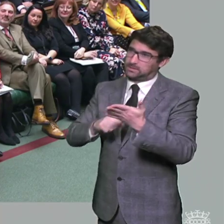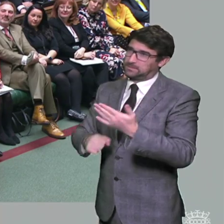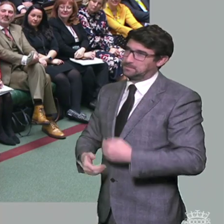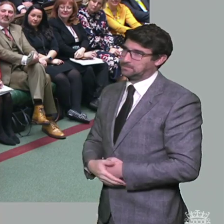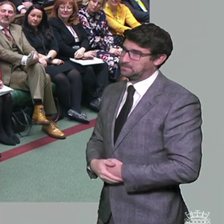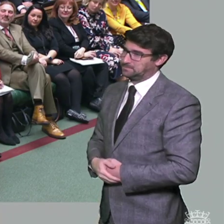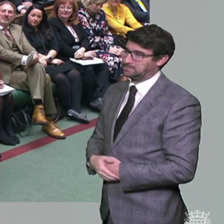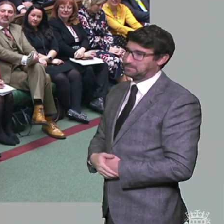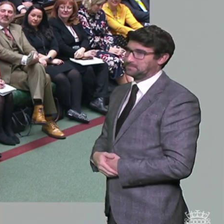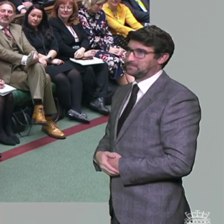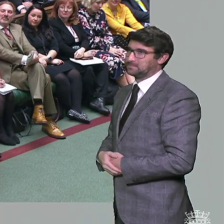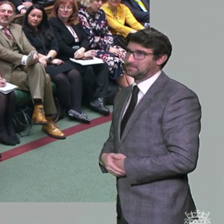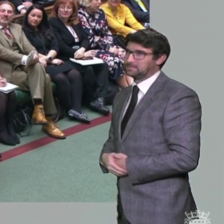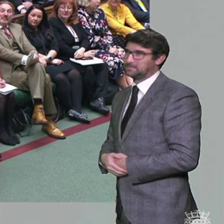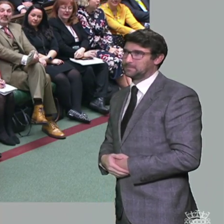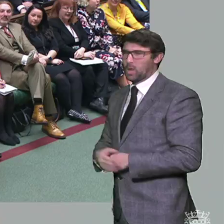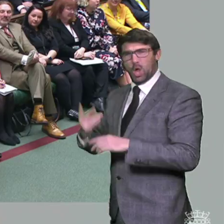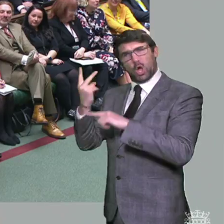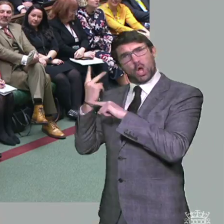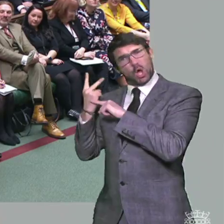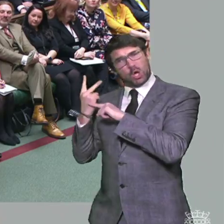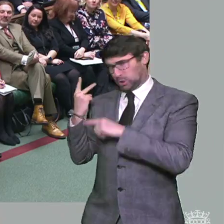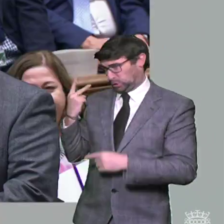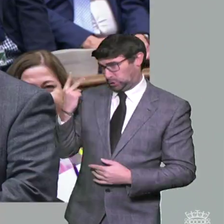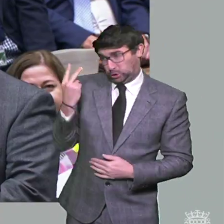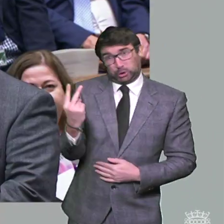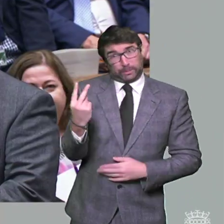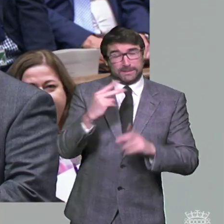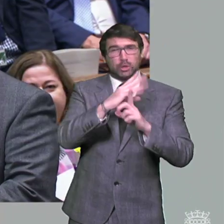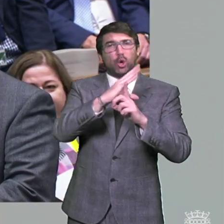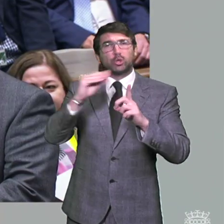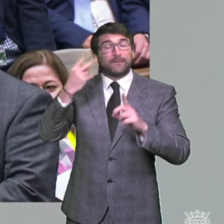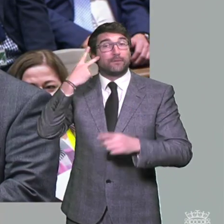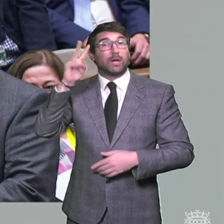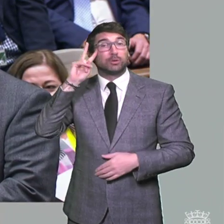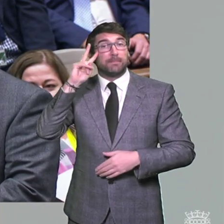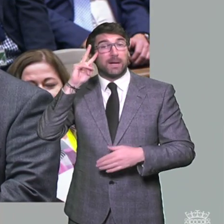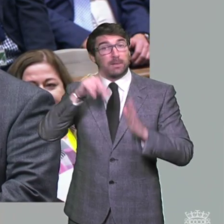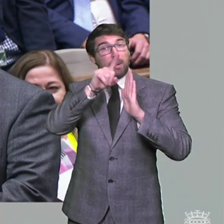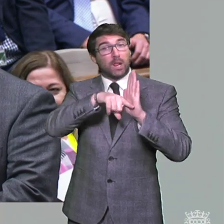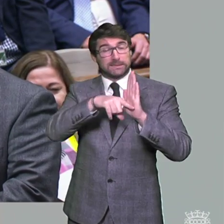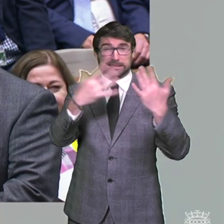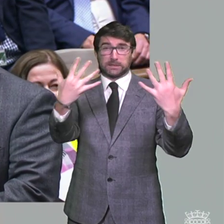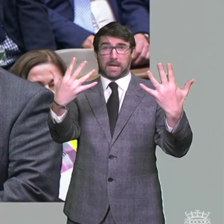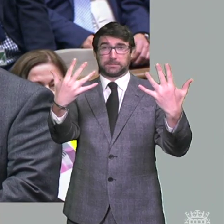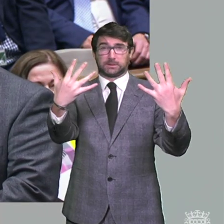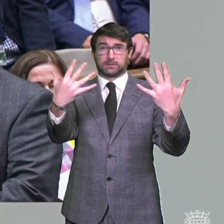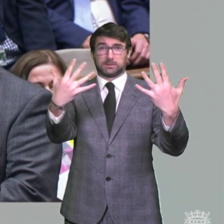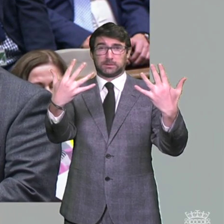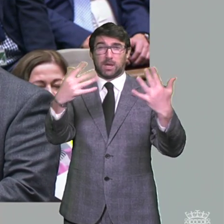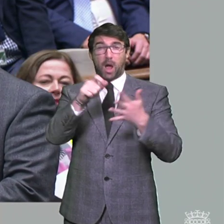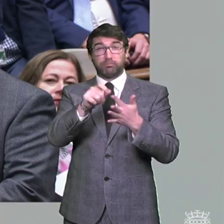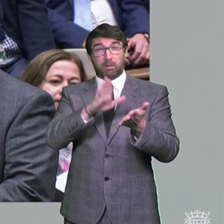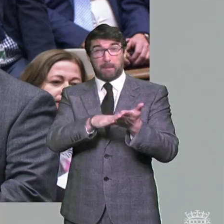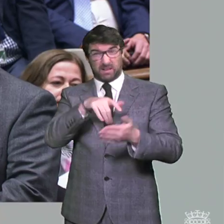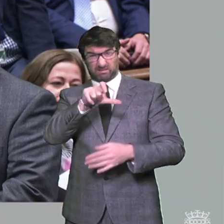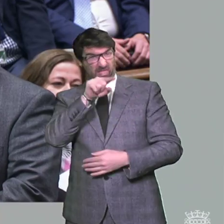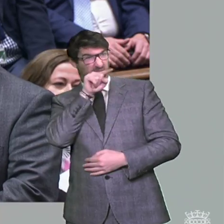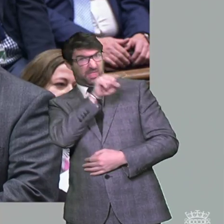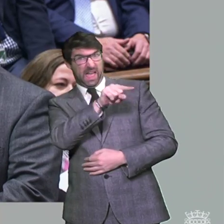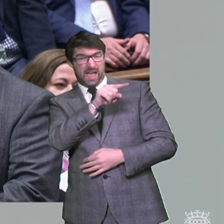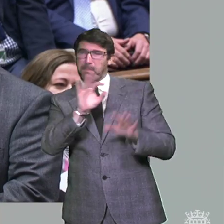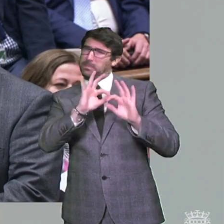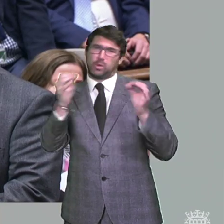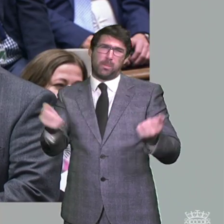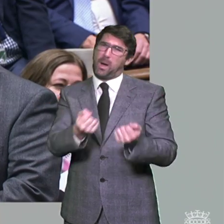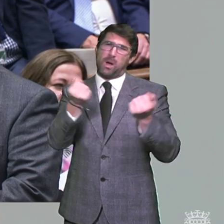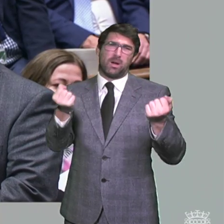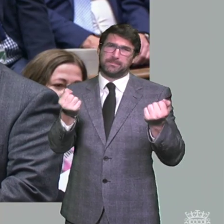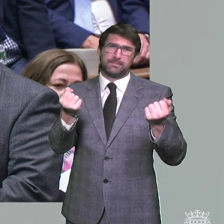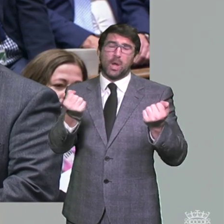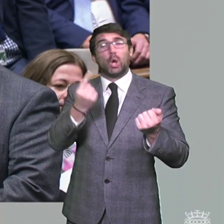After 10 U-turns in two weeks, we are left with a Prime Minister in office but not in power, and families are paying through the teeth for her mistakes.